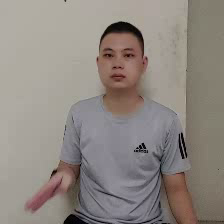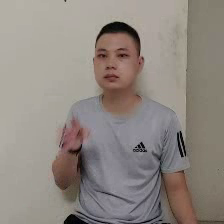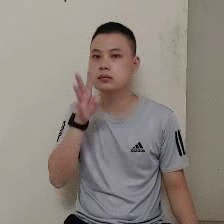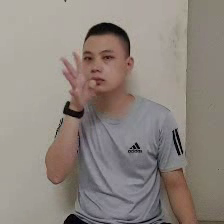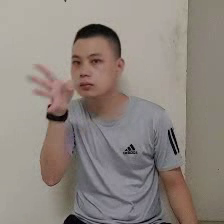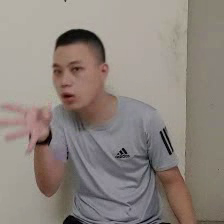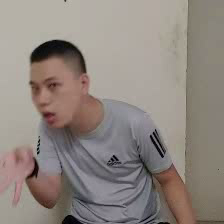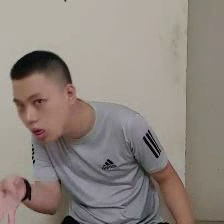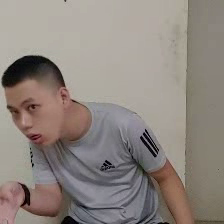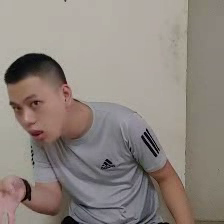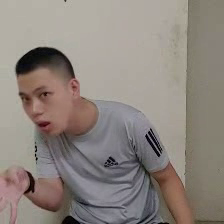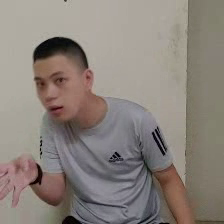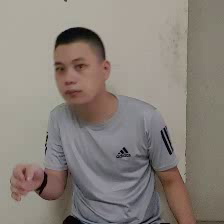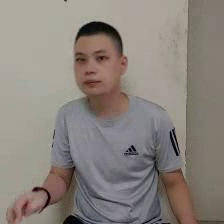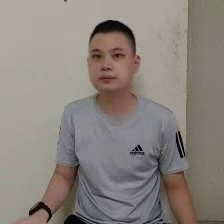Nôn ói